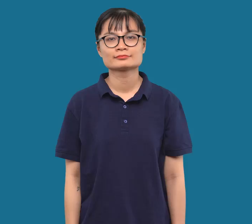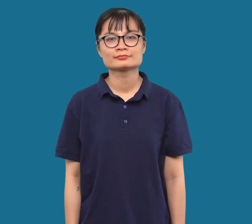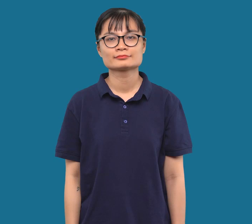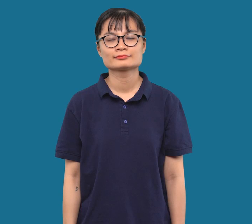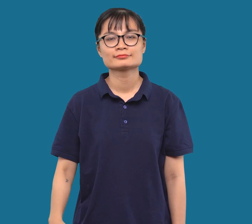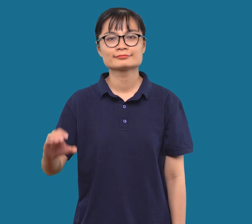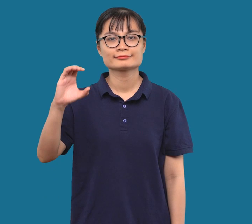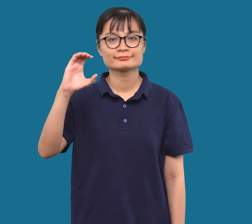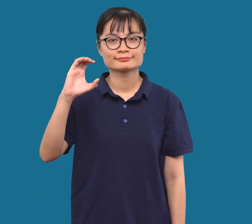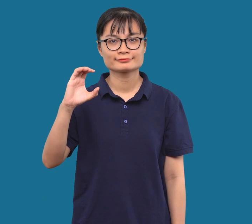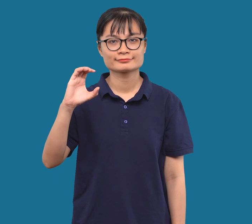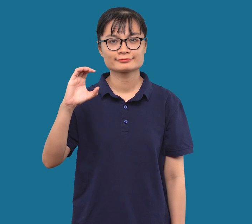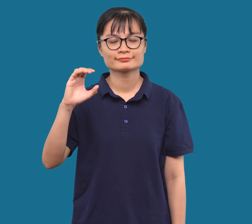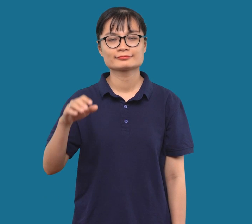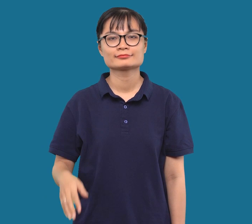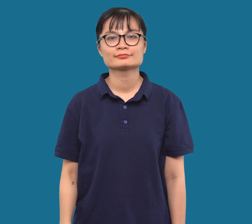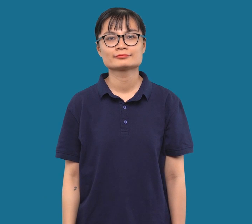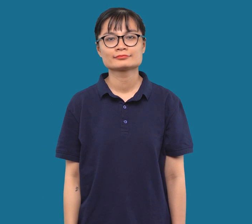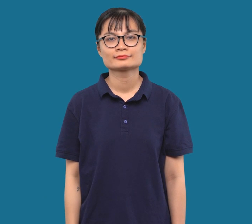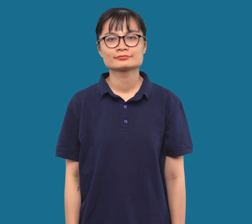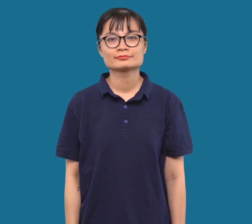c